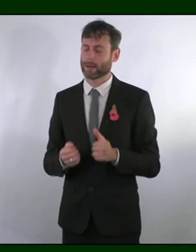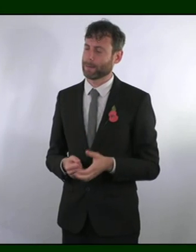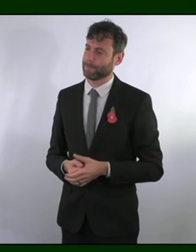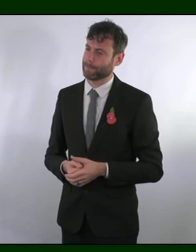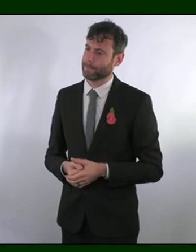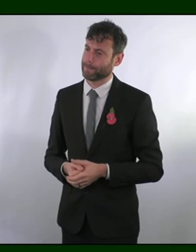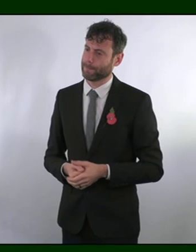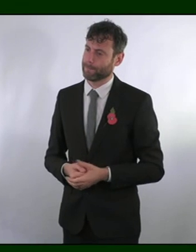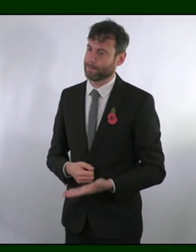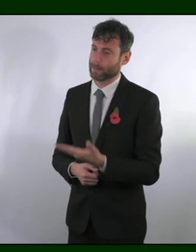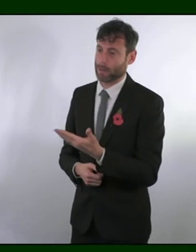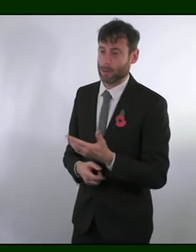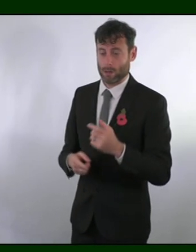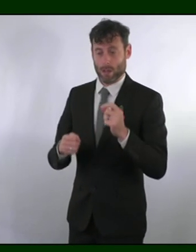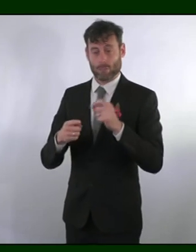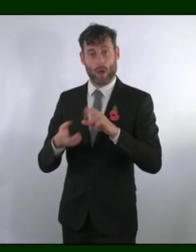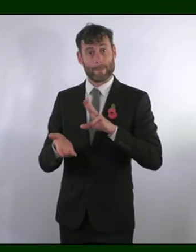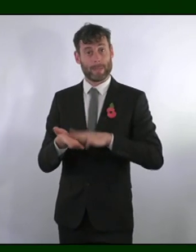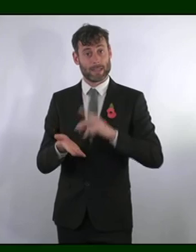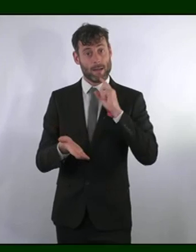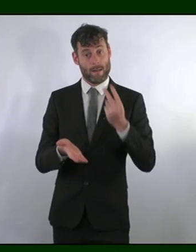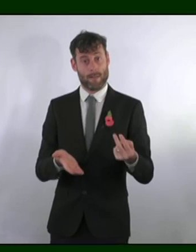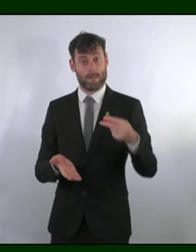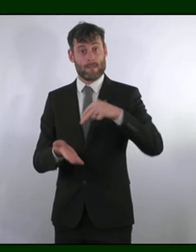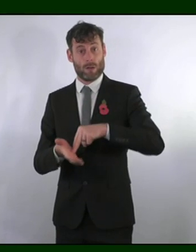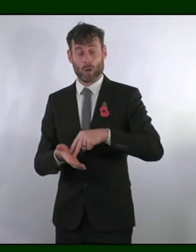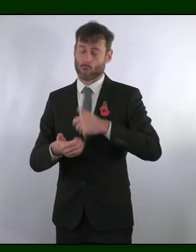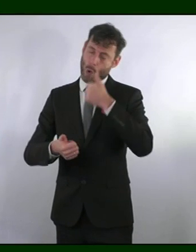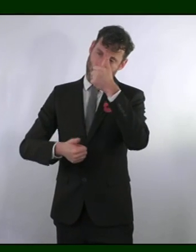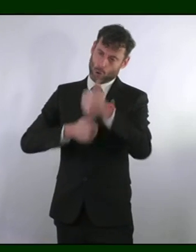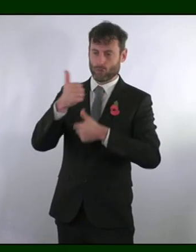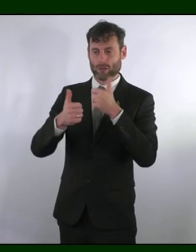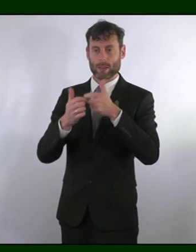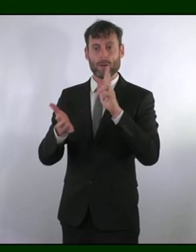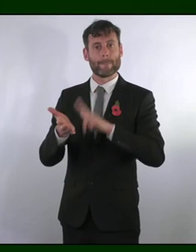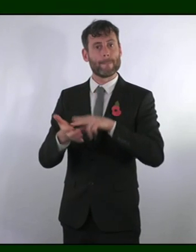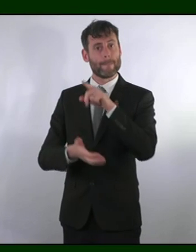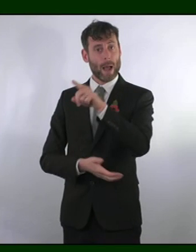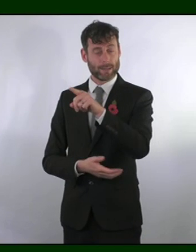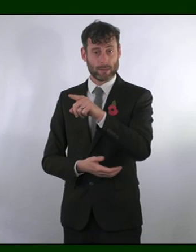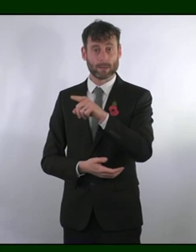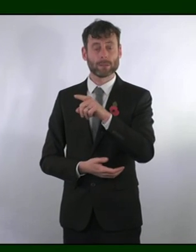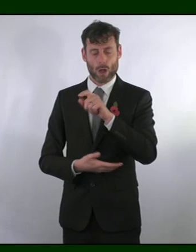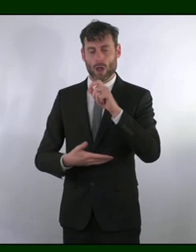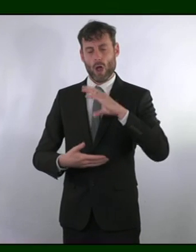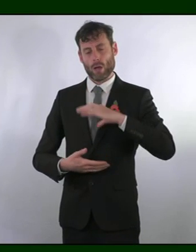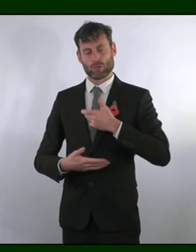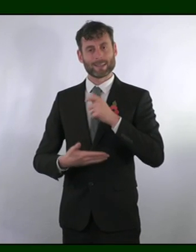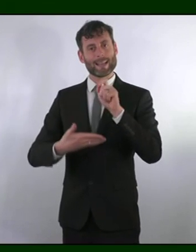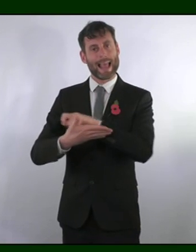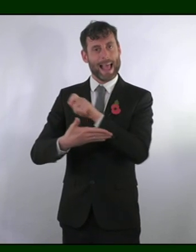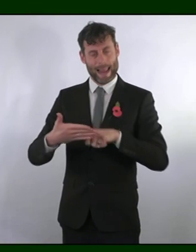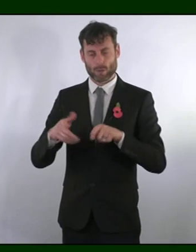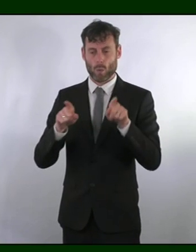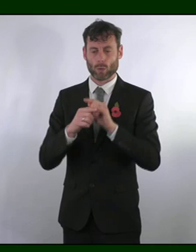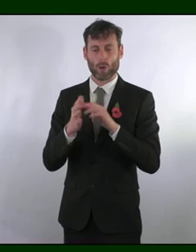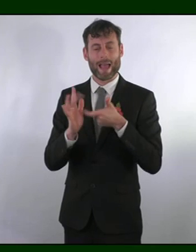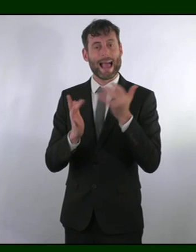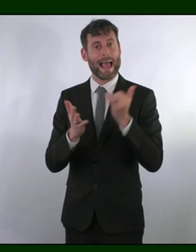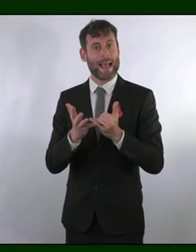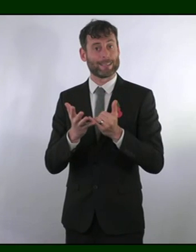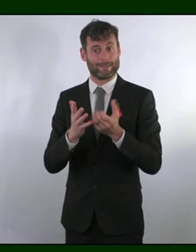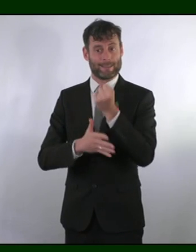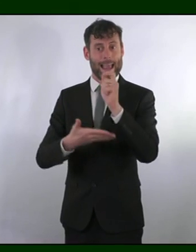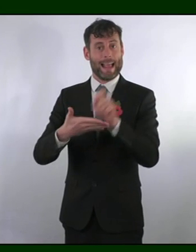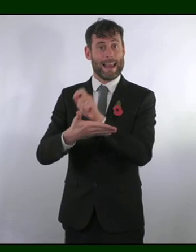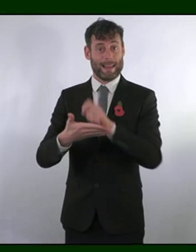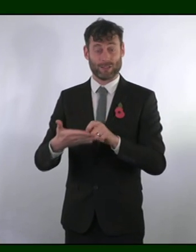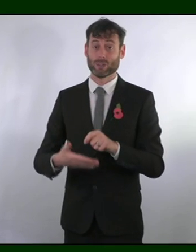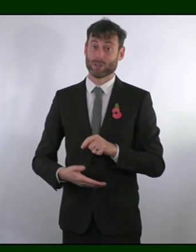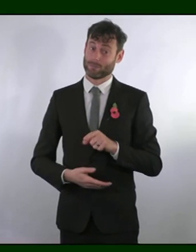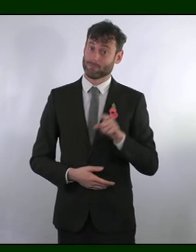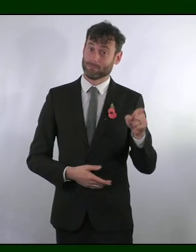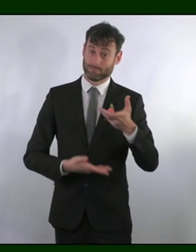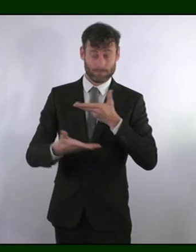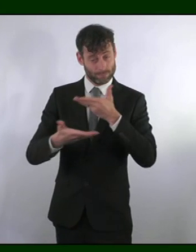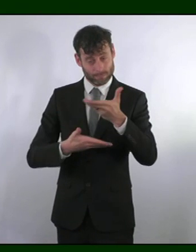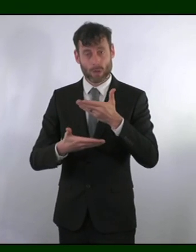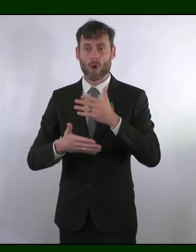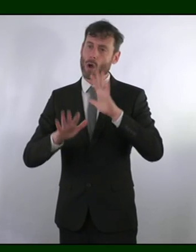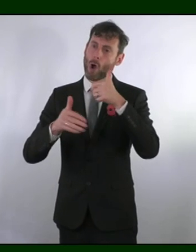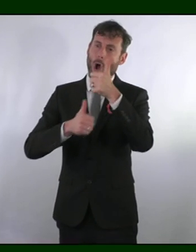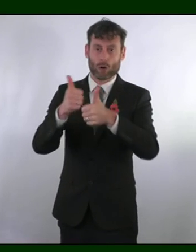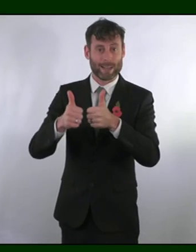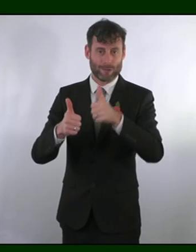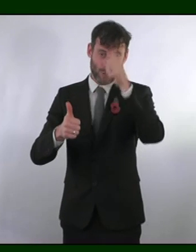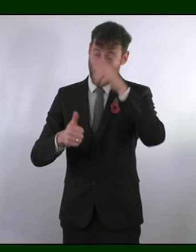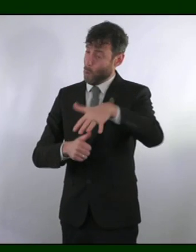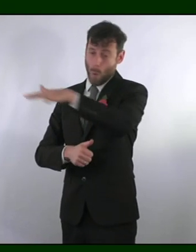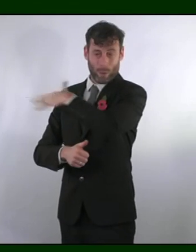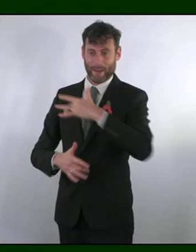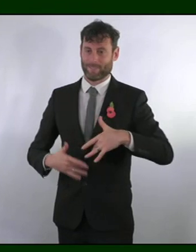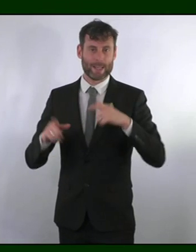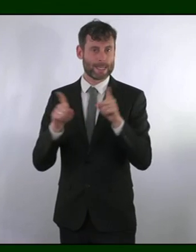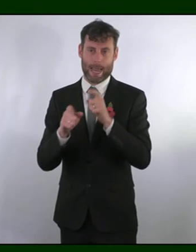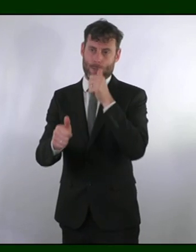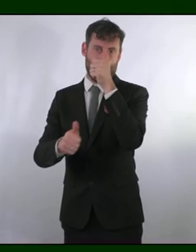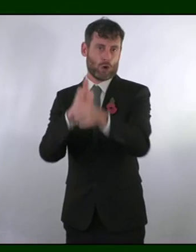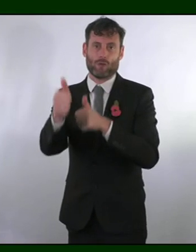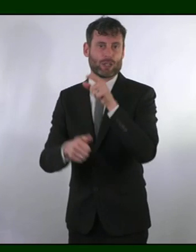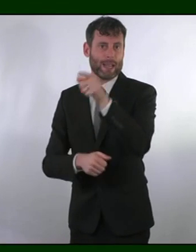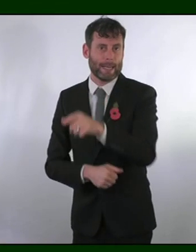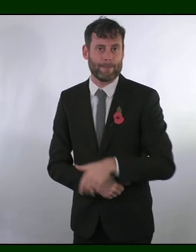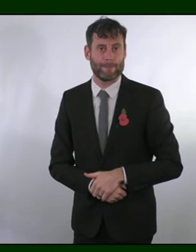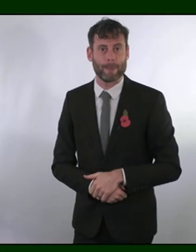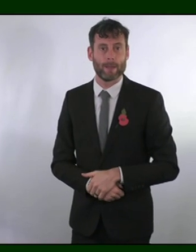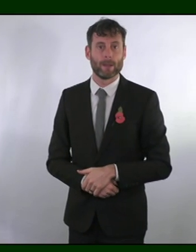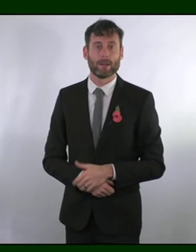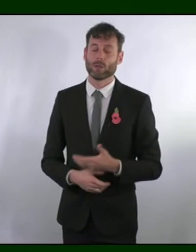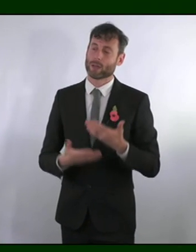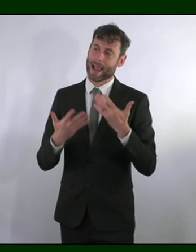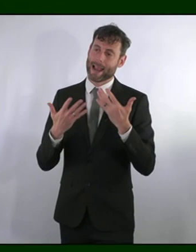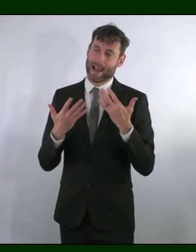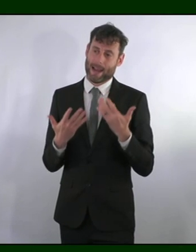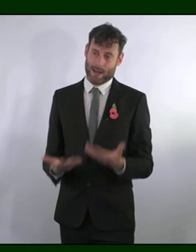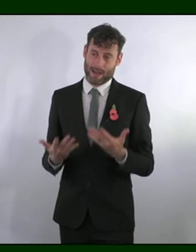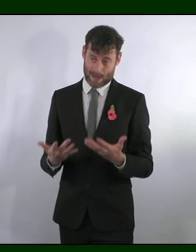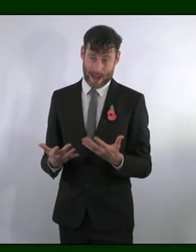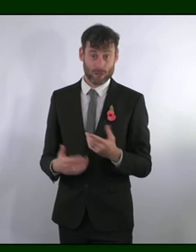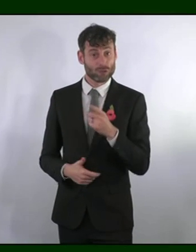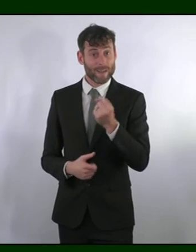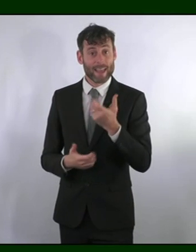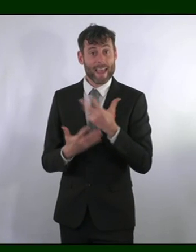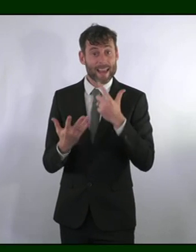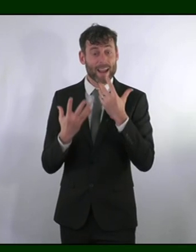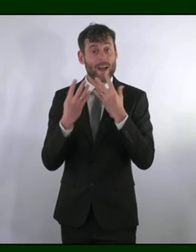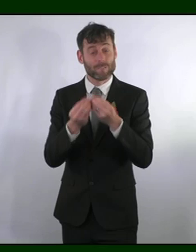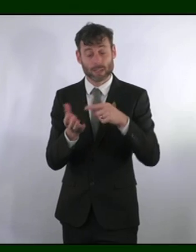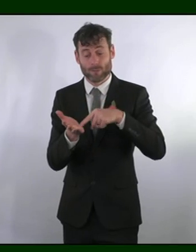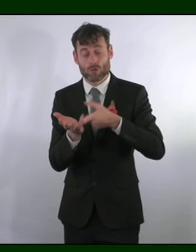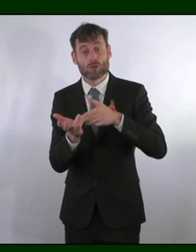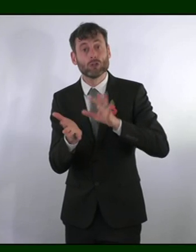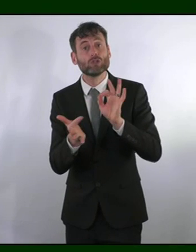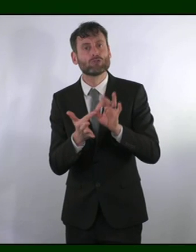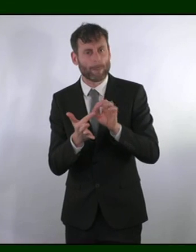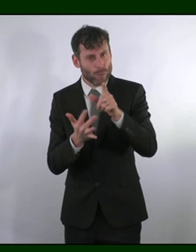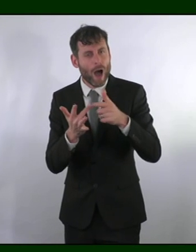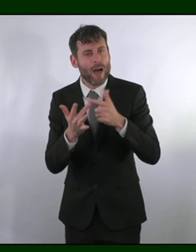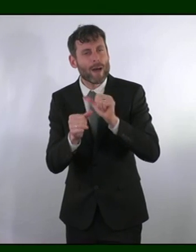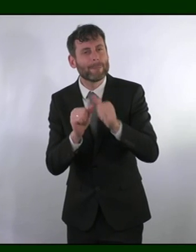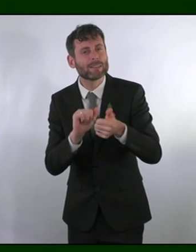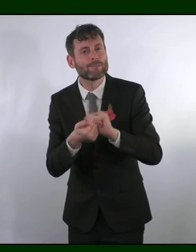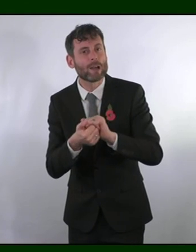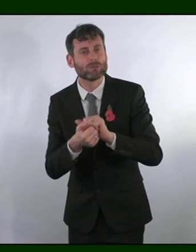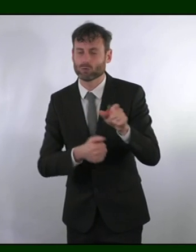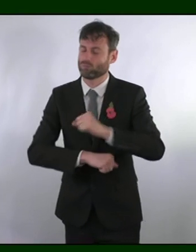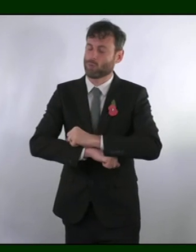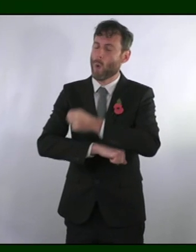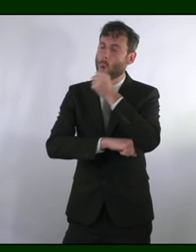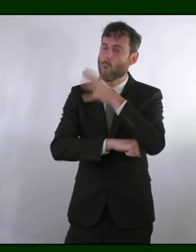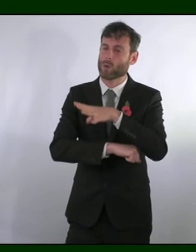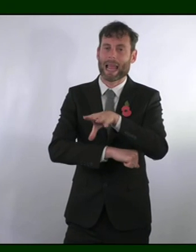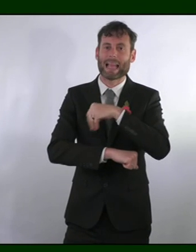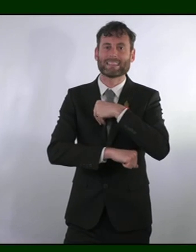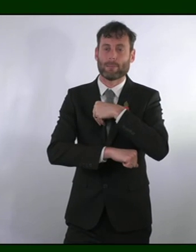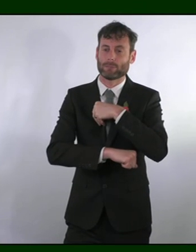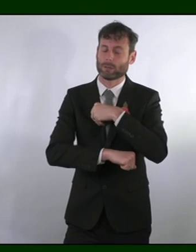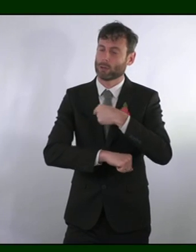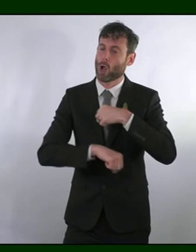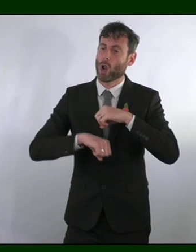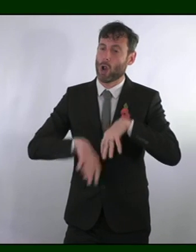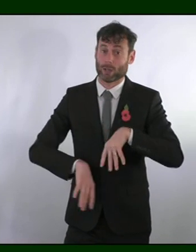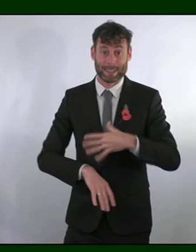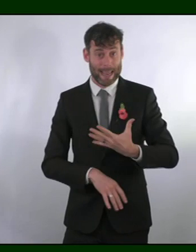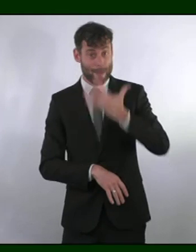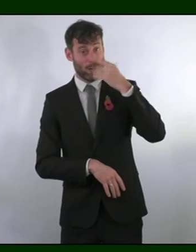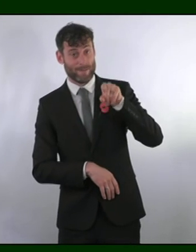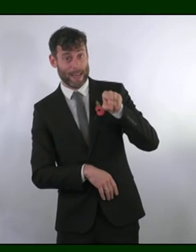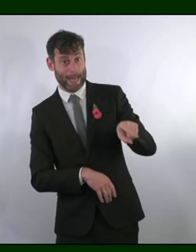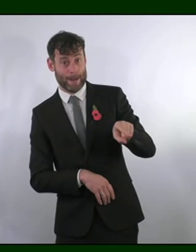The Prime Minister spoke for many of us when he took a call yesterday to congratulate President-elect Biden and Vice President-elect Harris on their emphatic win in the US presidential election, so does the Prime Minister now have any advice for his erstwhile best friend, President Trump, whose continuing refusal to accept the result is both embarrassing for him and